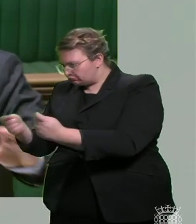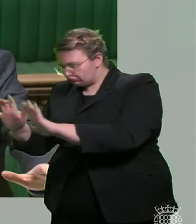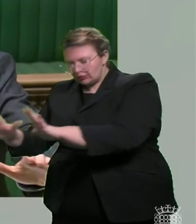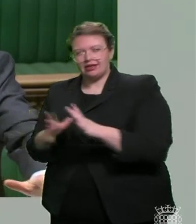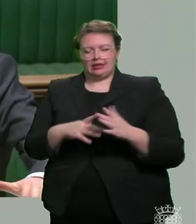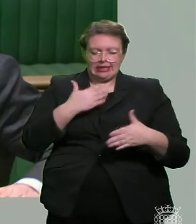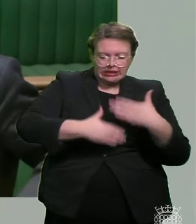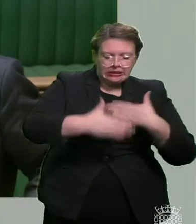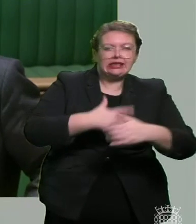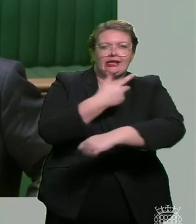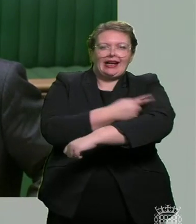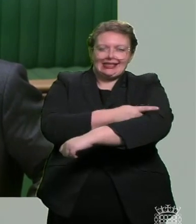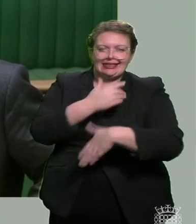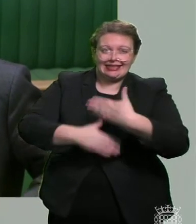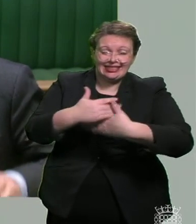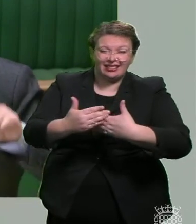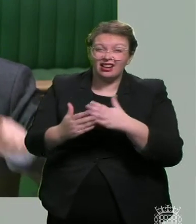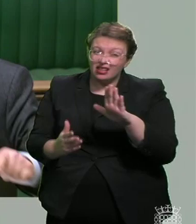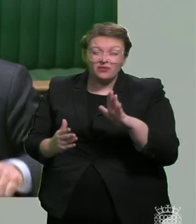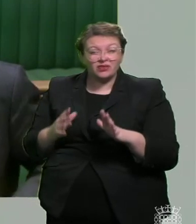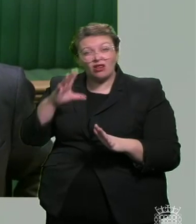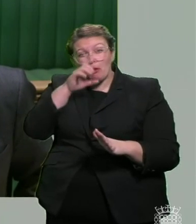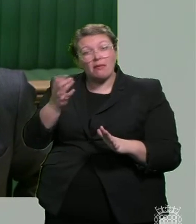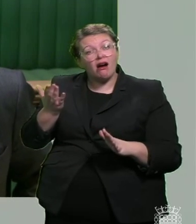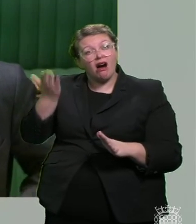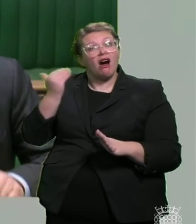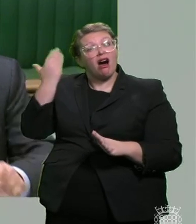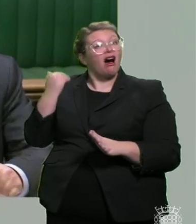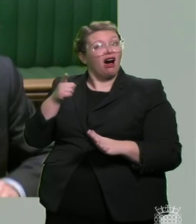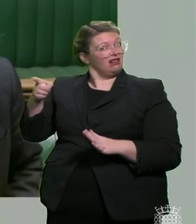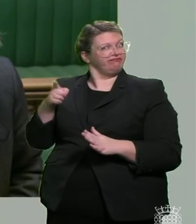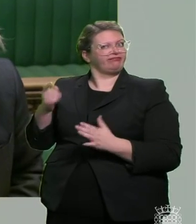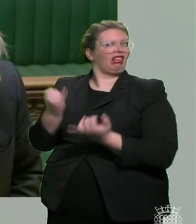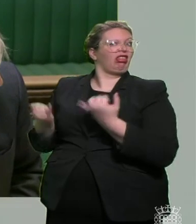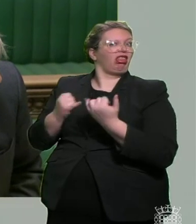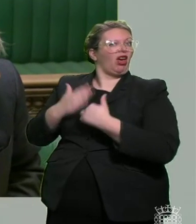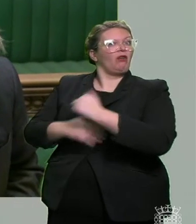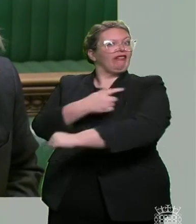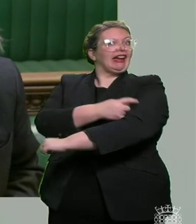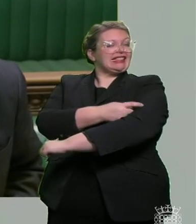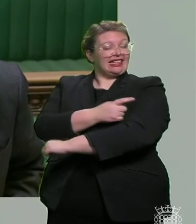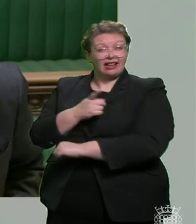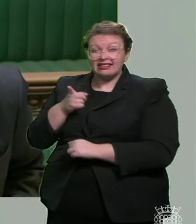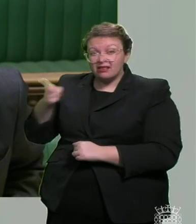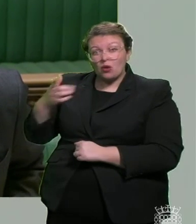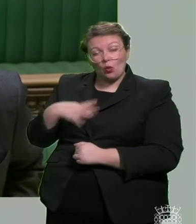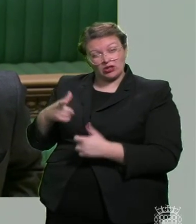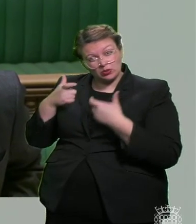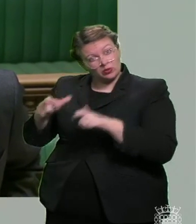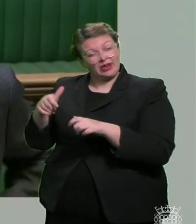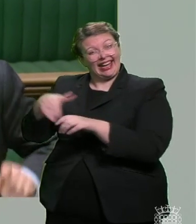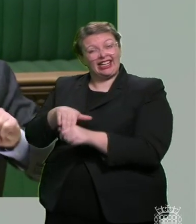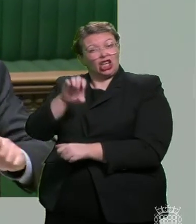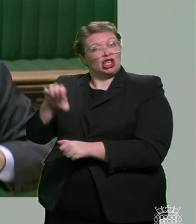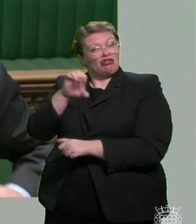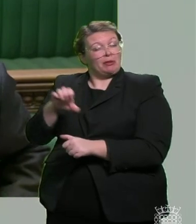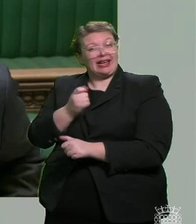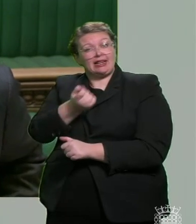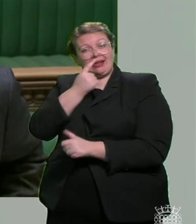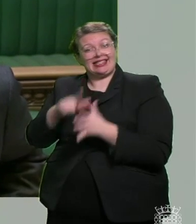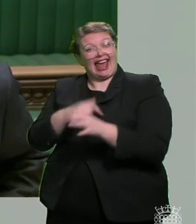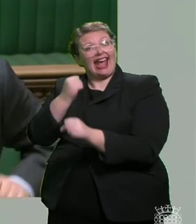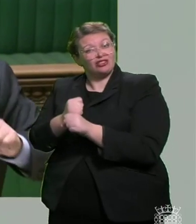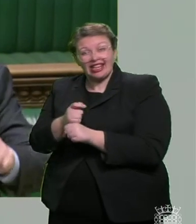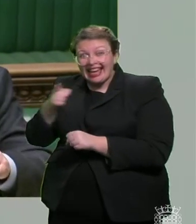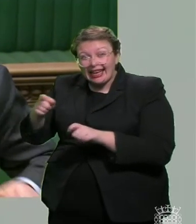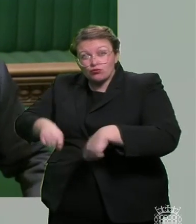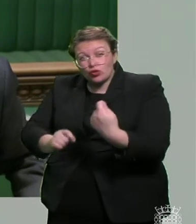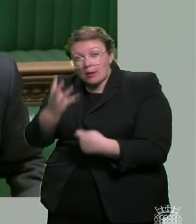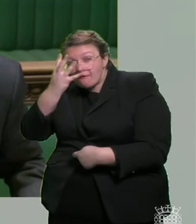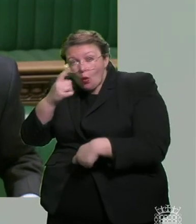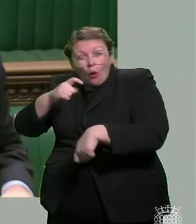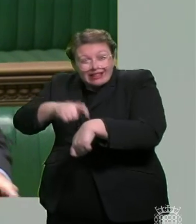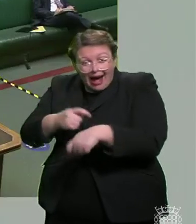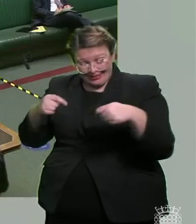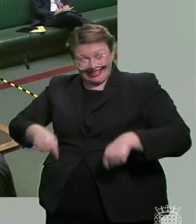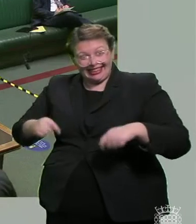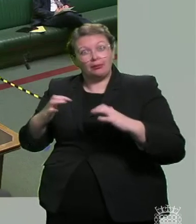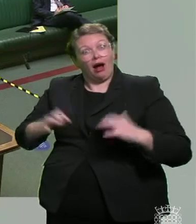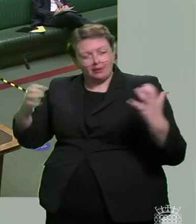If we had listened to the right honourable and learned Gentleman, we would still be at the starting blocks, because he wanted to stay in the European Medicines Agency and said so four times from that Dispatch Box.